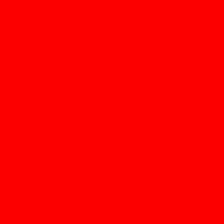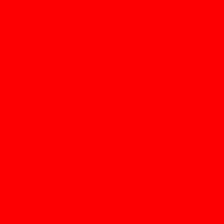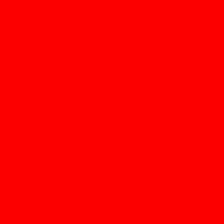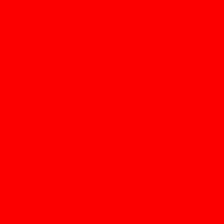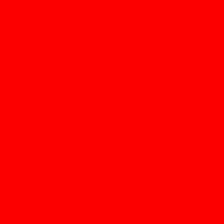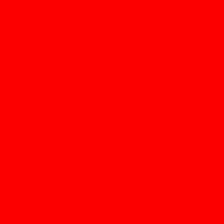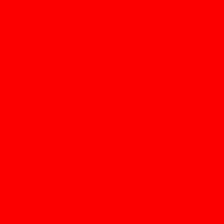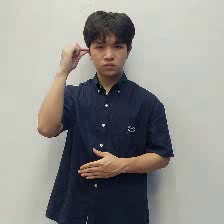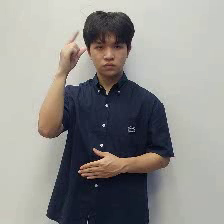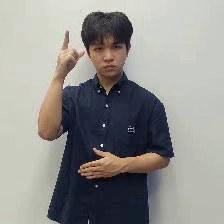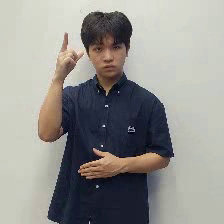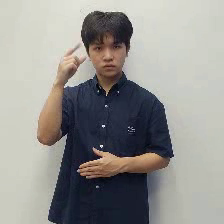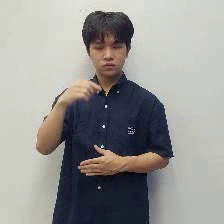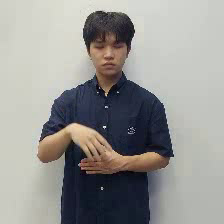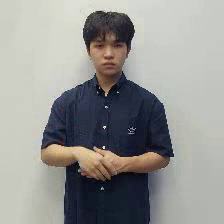Thức dậy